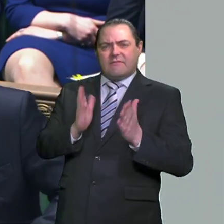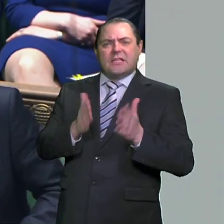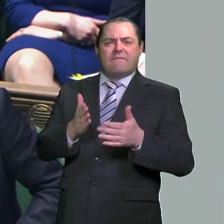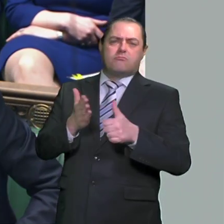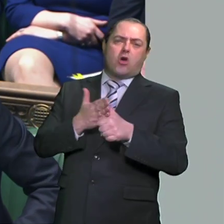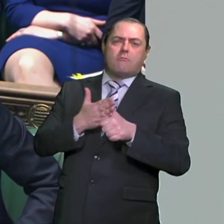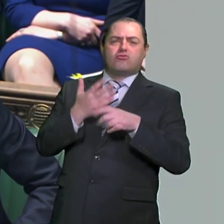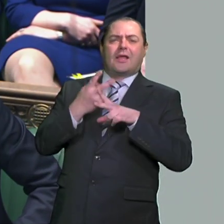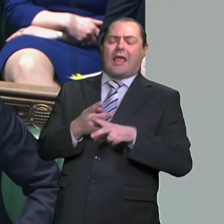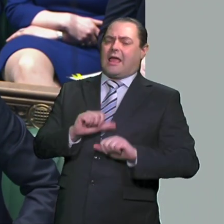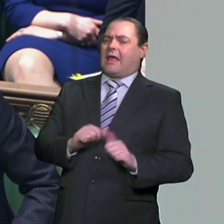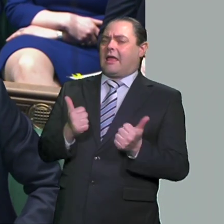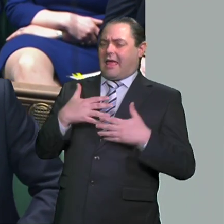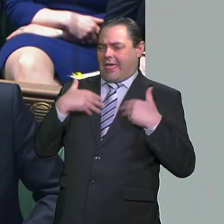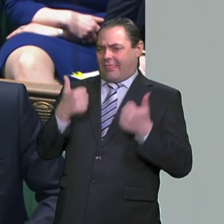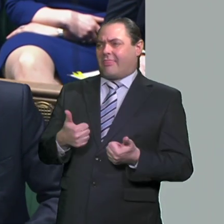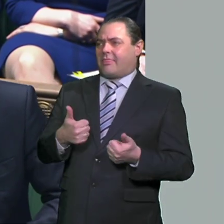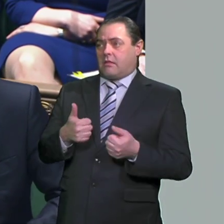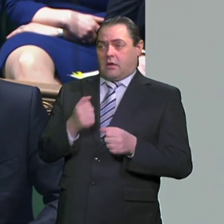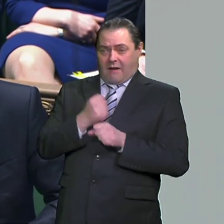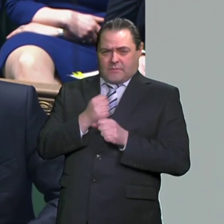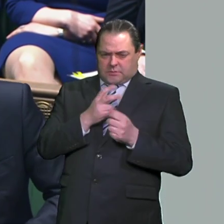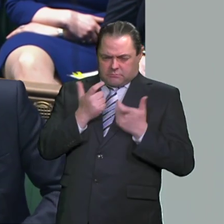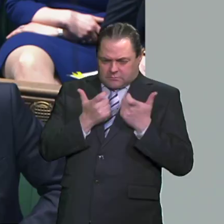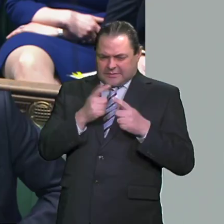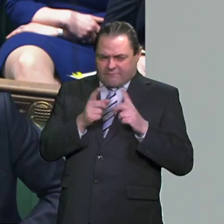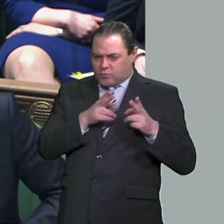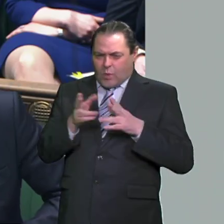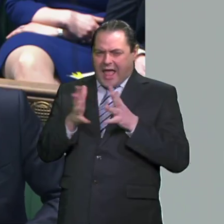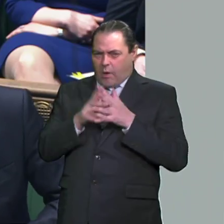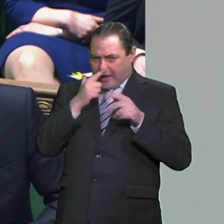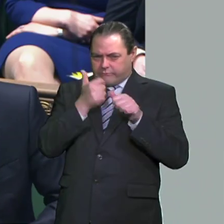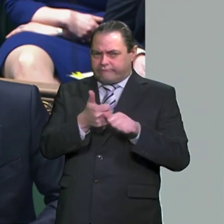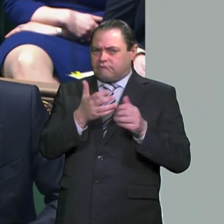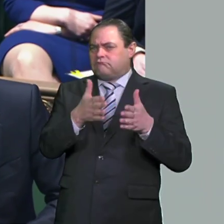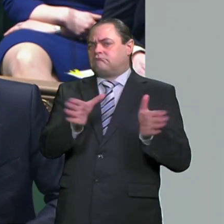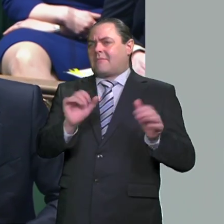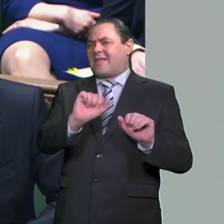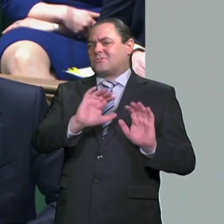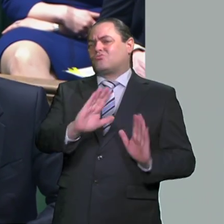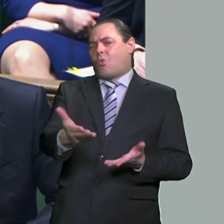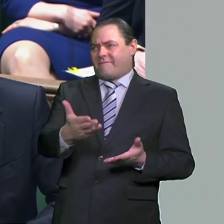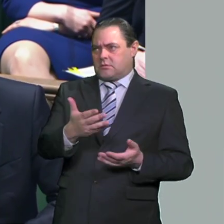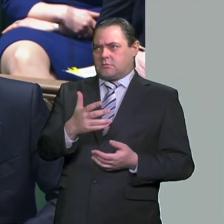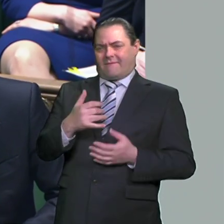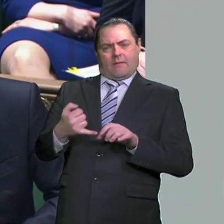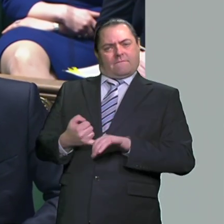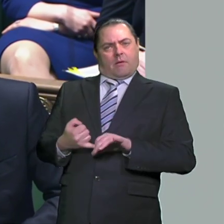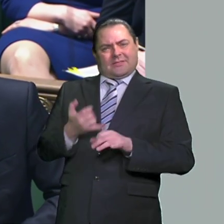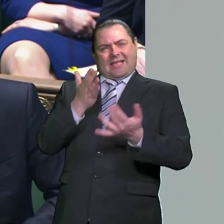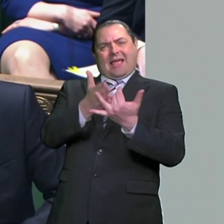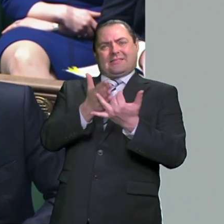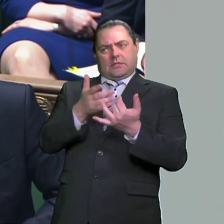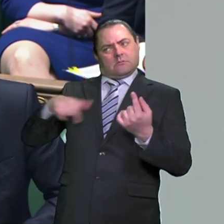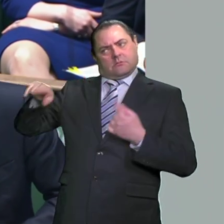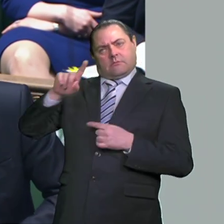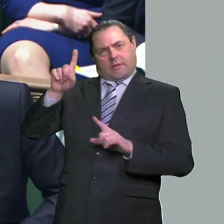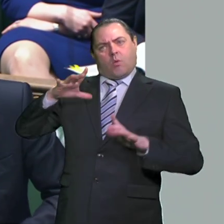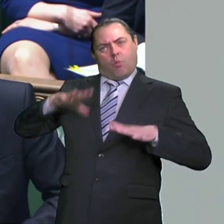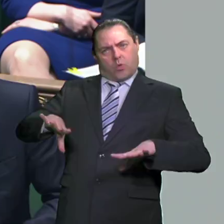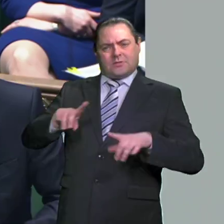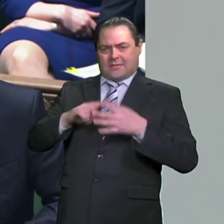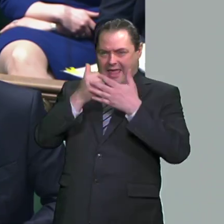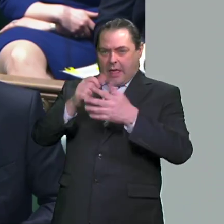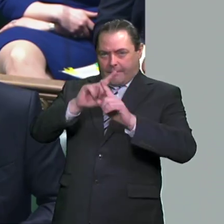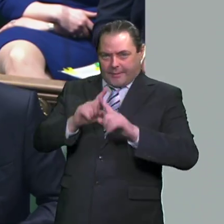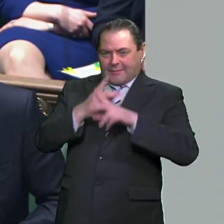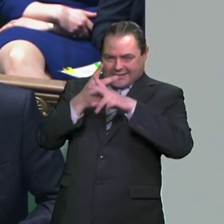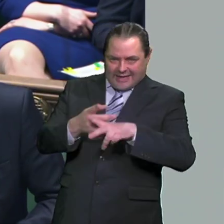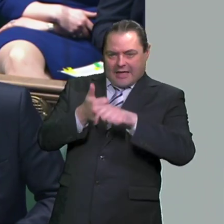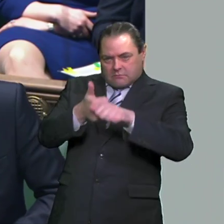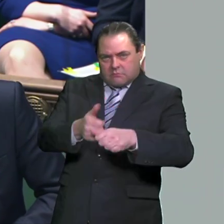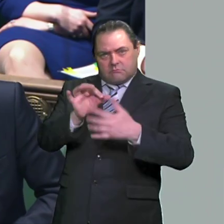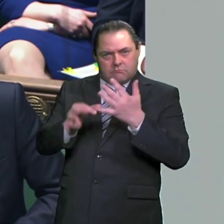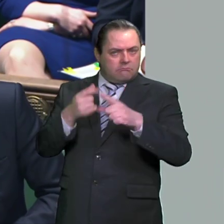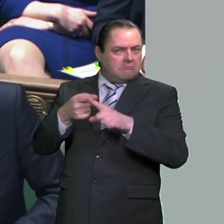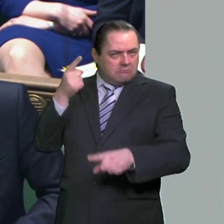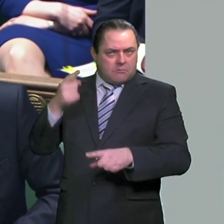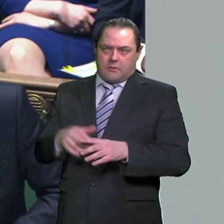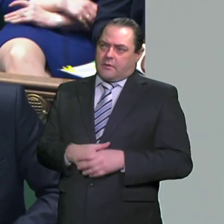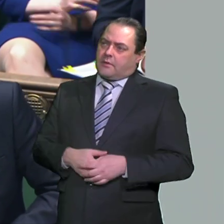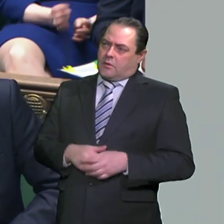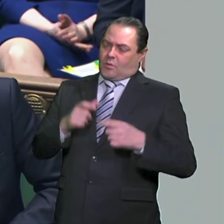As I have said previously, the Government are exploring ways in which we can support them to do even more, because improving access to pharmacies is something that people would welcome, and it would help people to get the care they need faster and more efficiently.